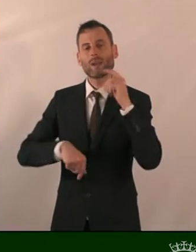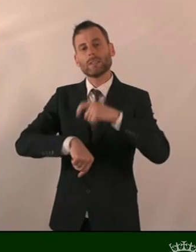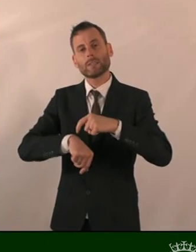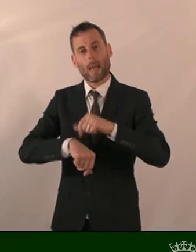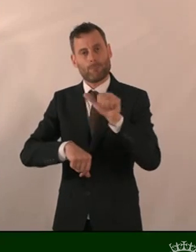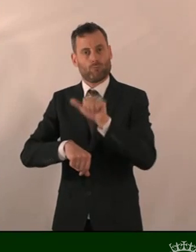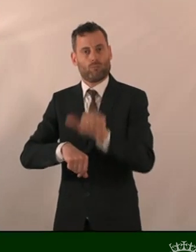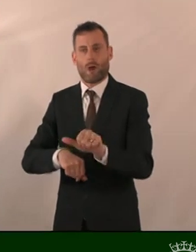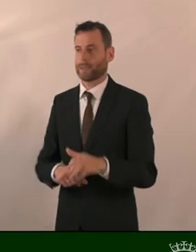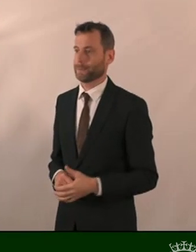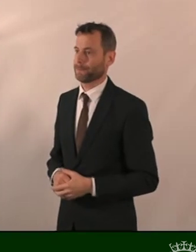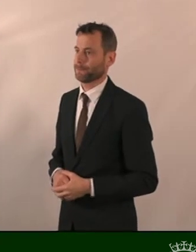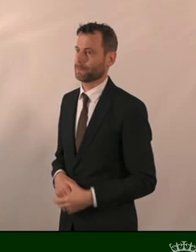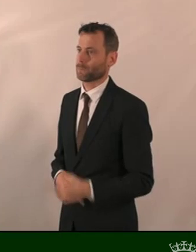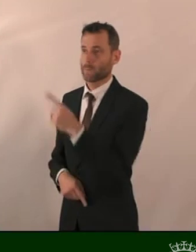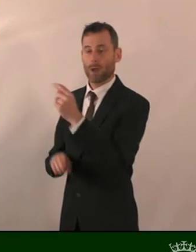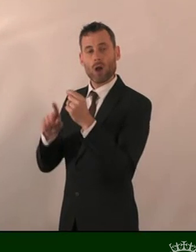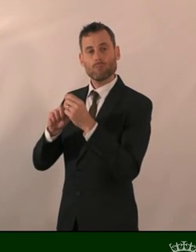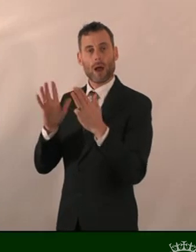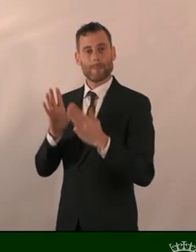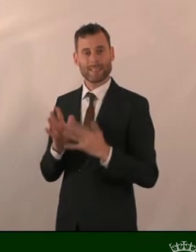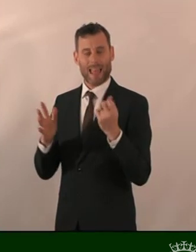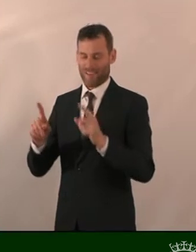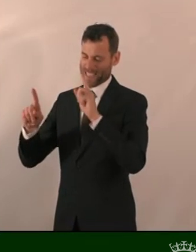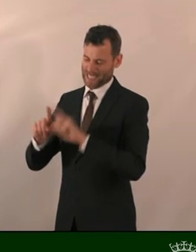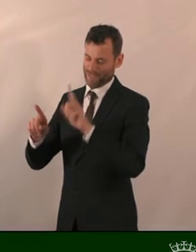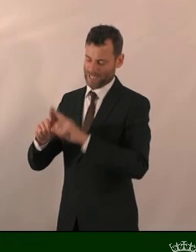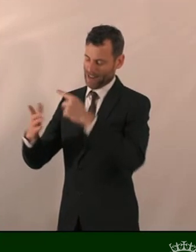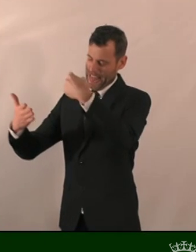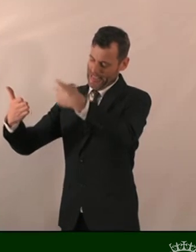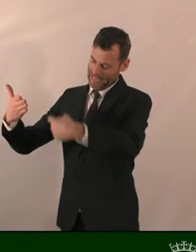The Prime Minister has a laundry list of climate promises.